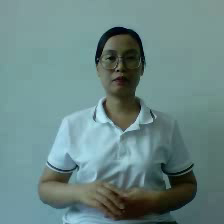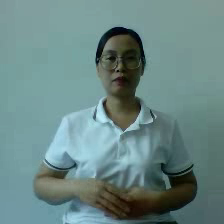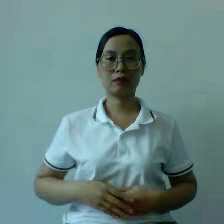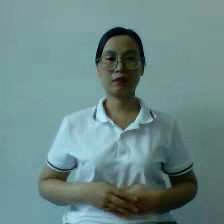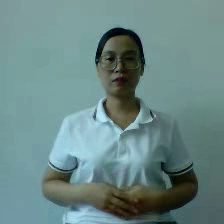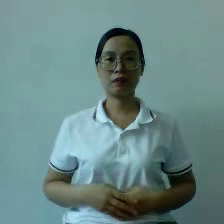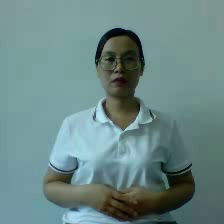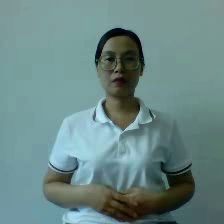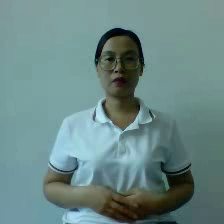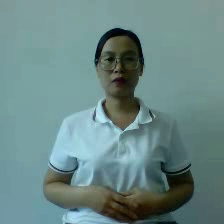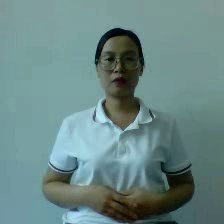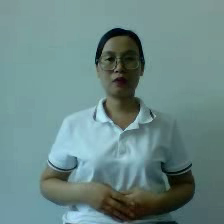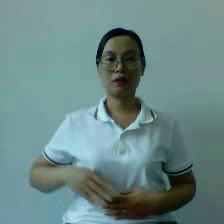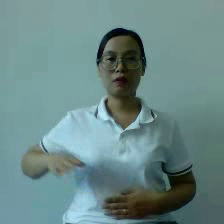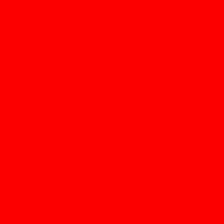Phía sau